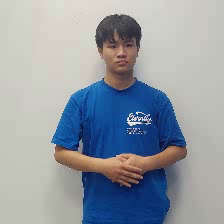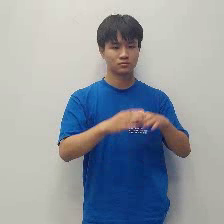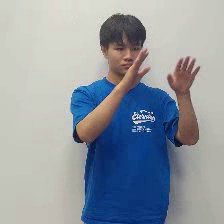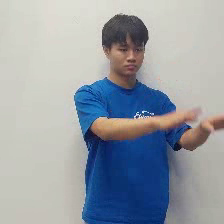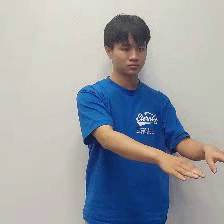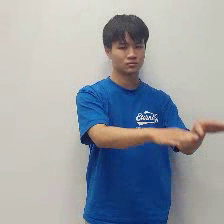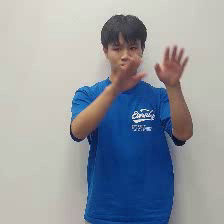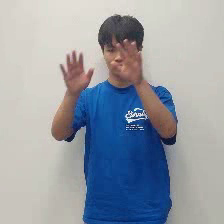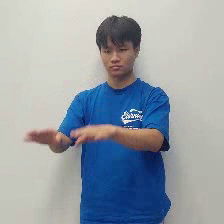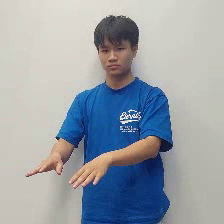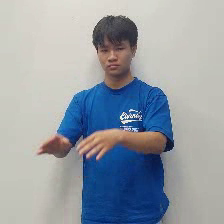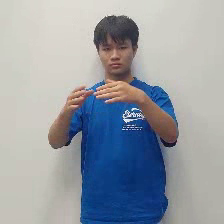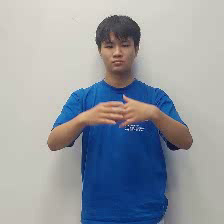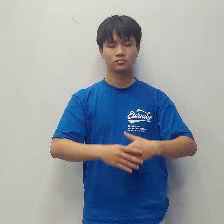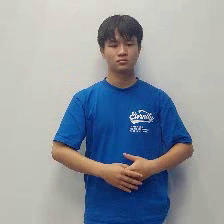Chậm lại